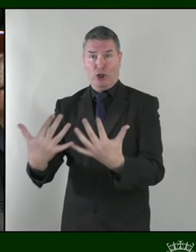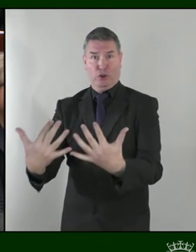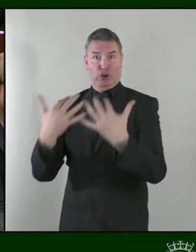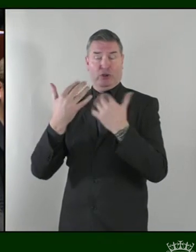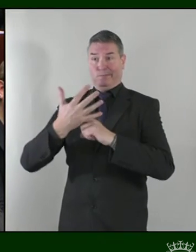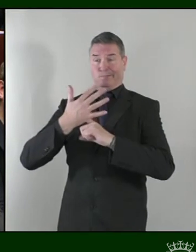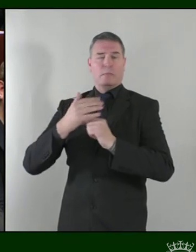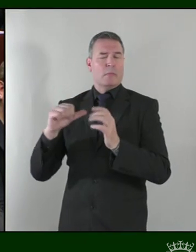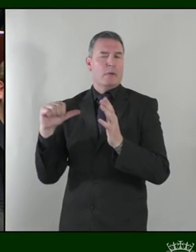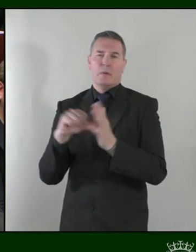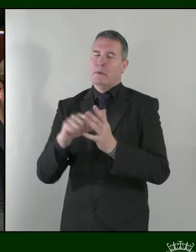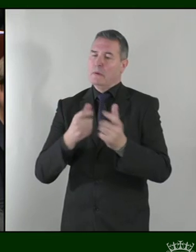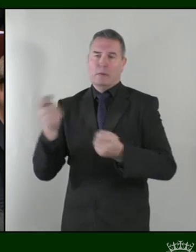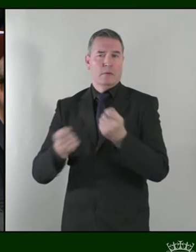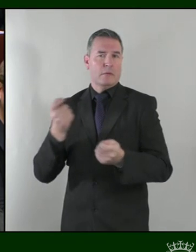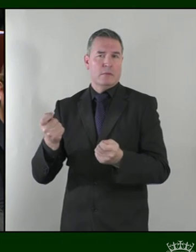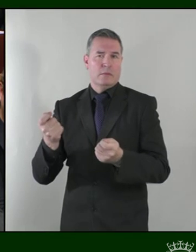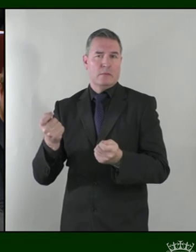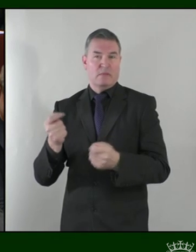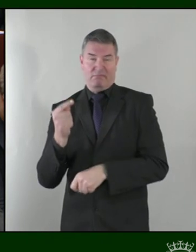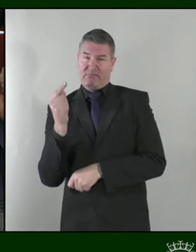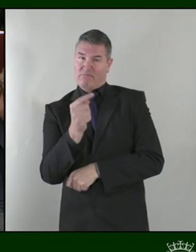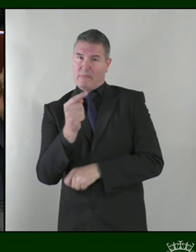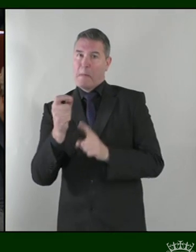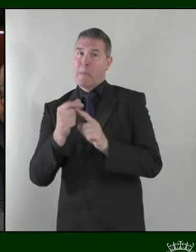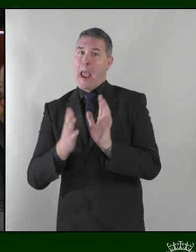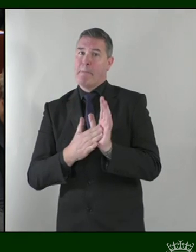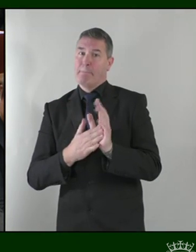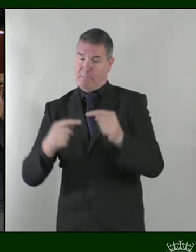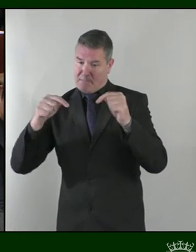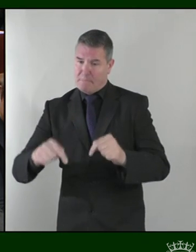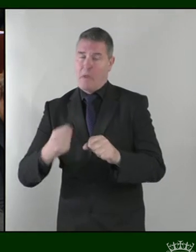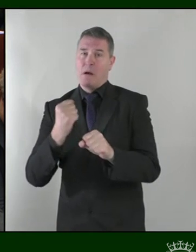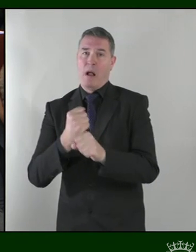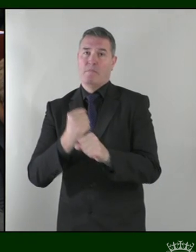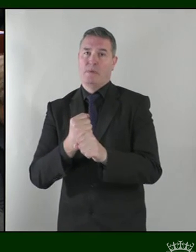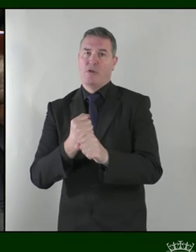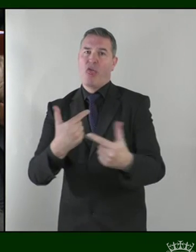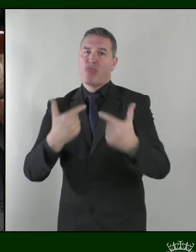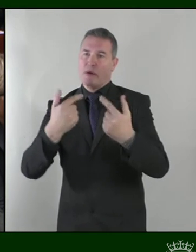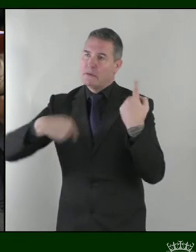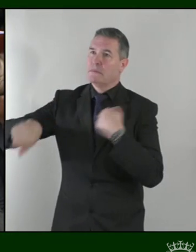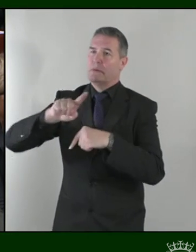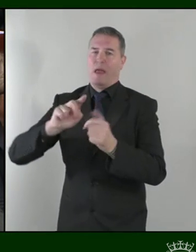It is clearer than ever that this Government and this Prime Minister are a threat to our NHS.